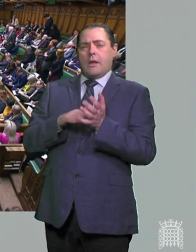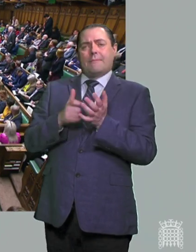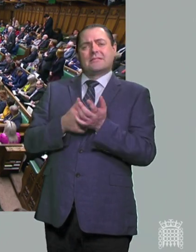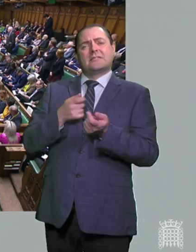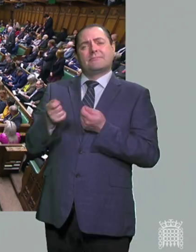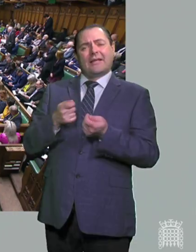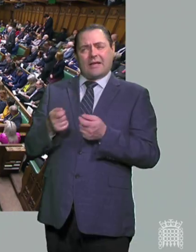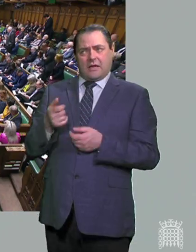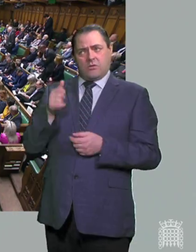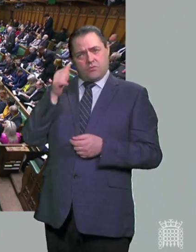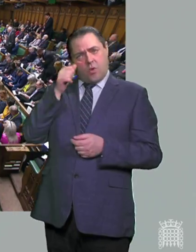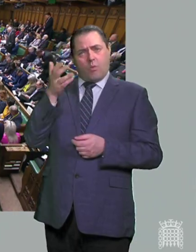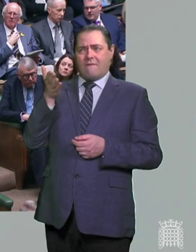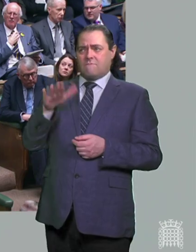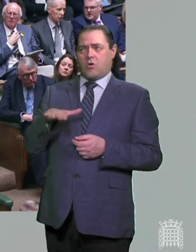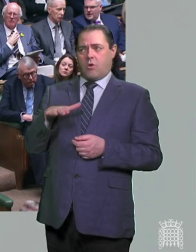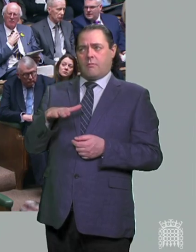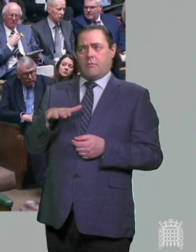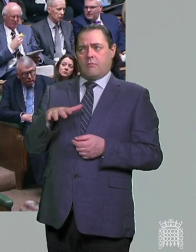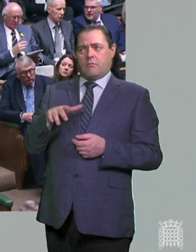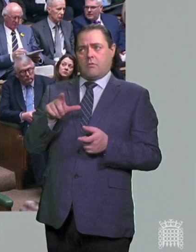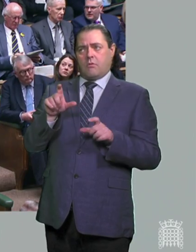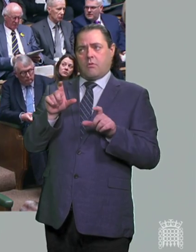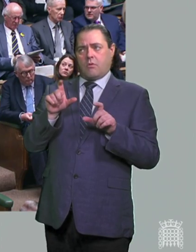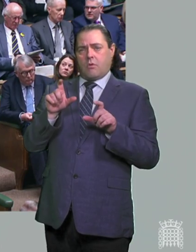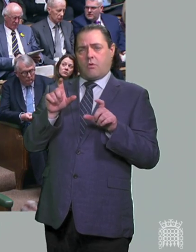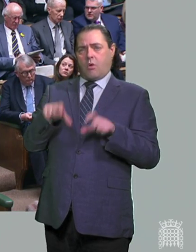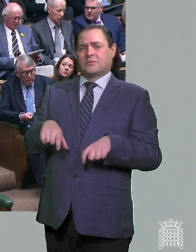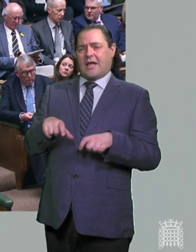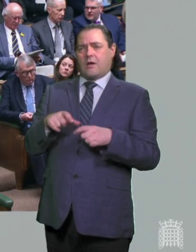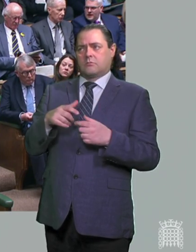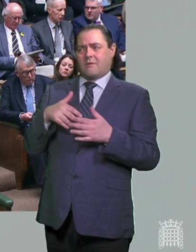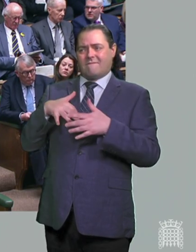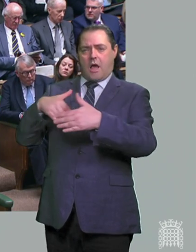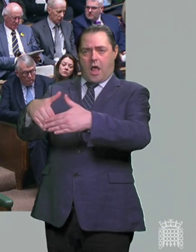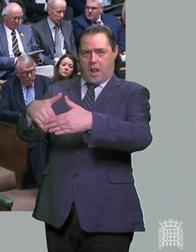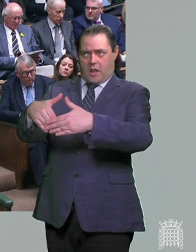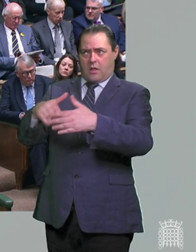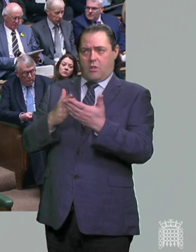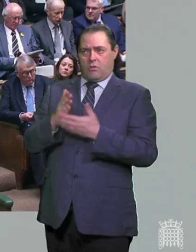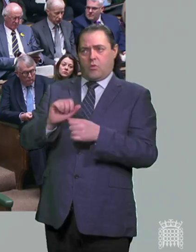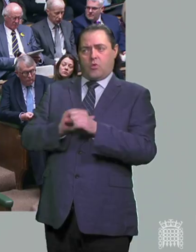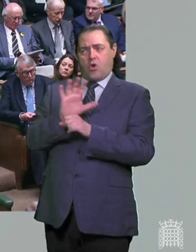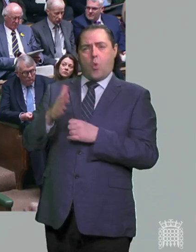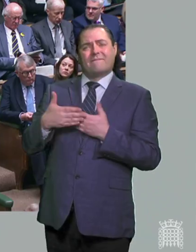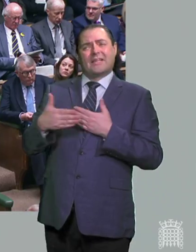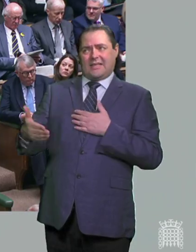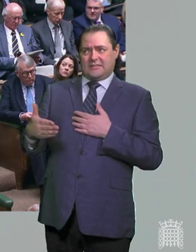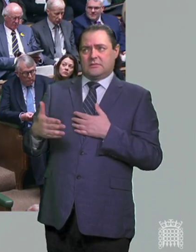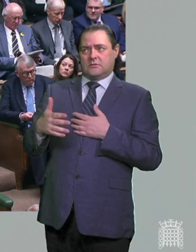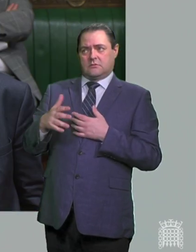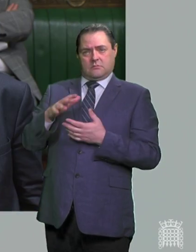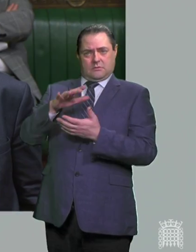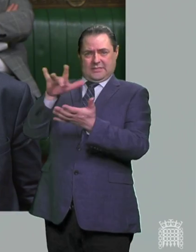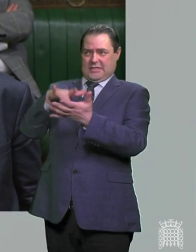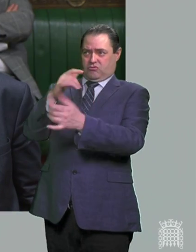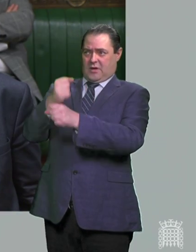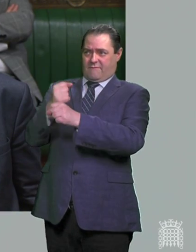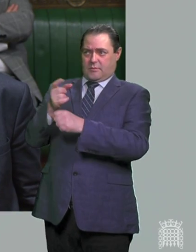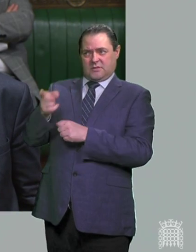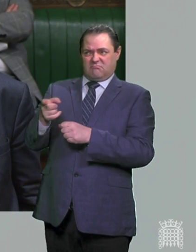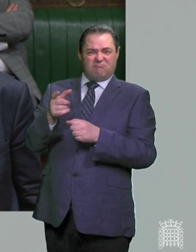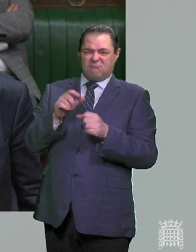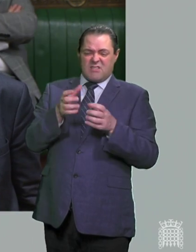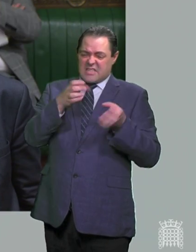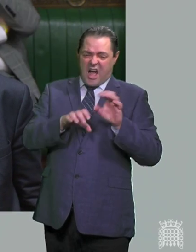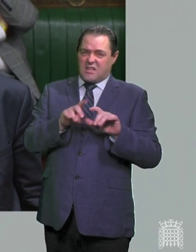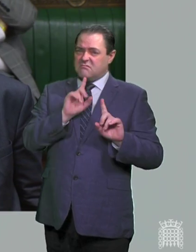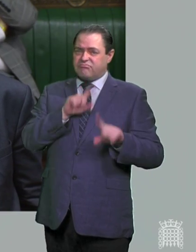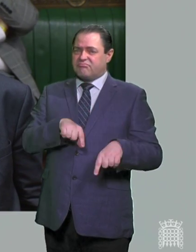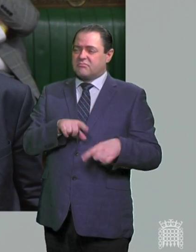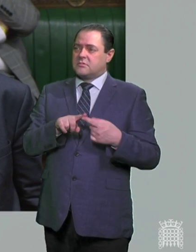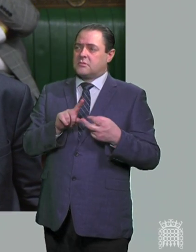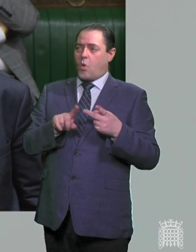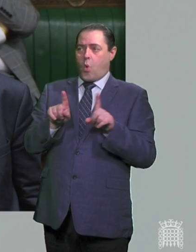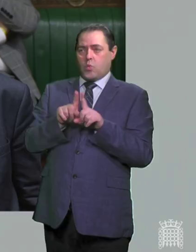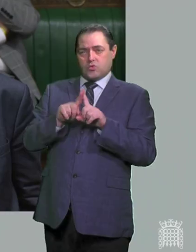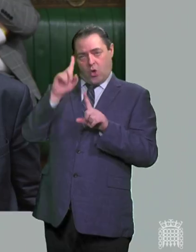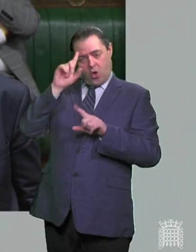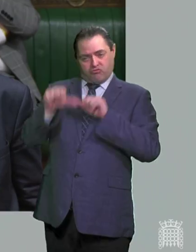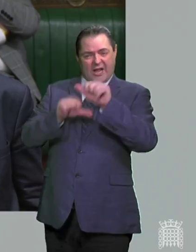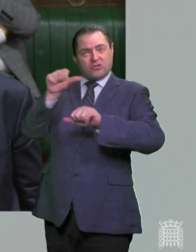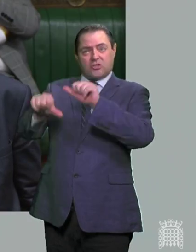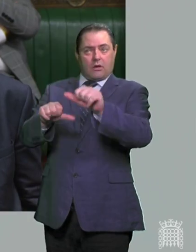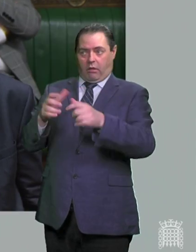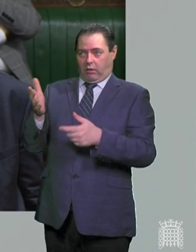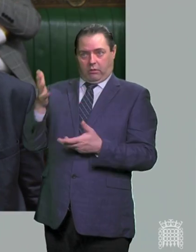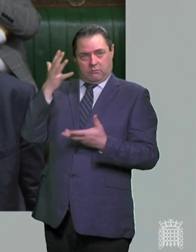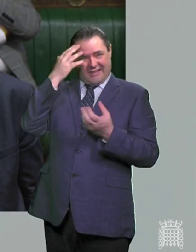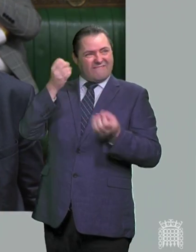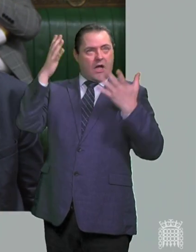We now know from The Daily Telegraph’s lockdown files that, during covid, at the very heart of Government science was not being followed and rational discourse had been abandoned.